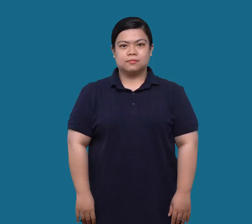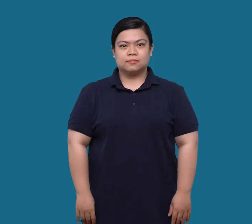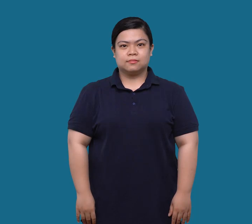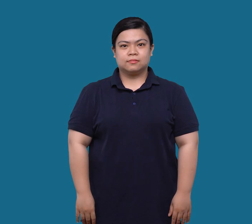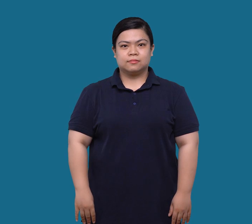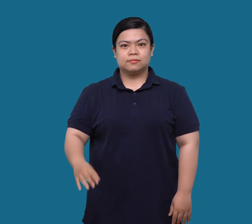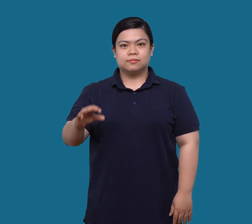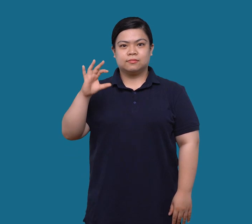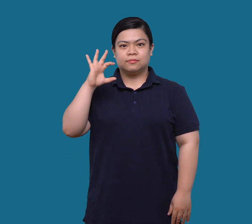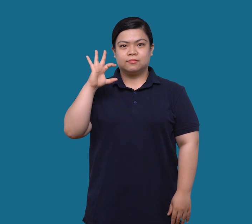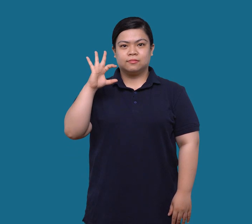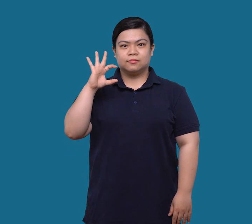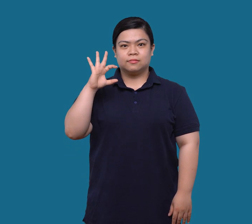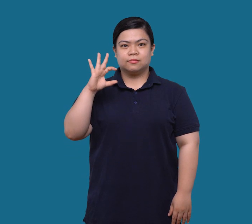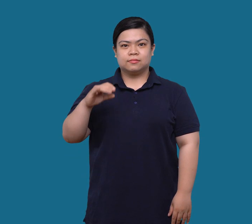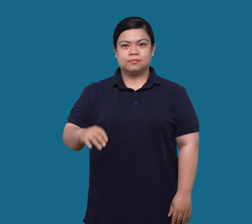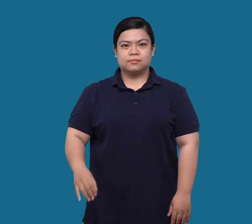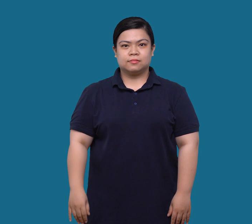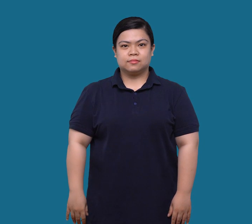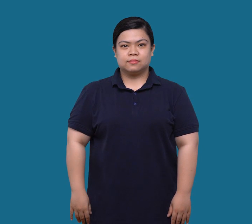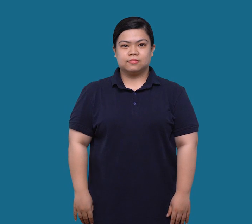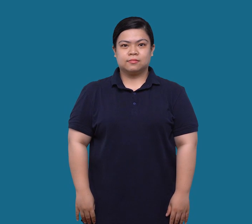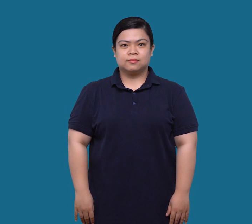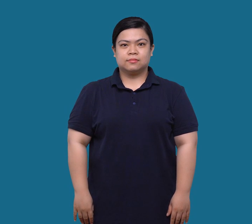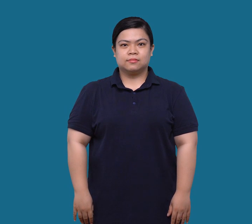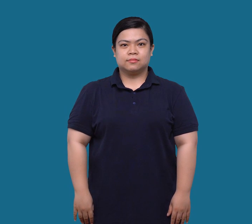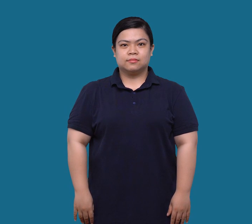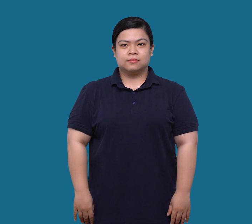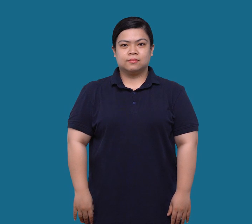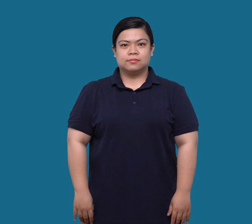nhà vệ sinh